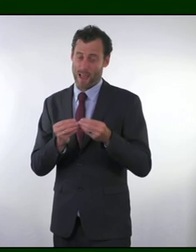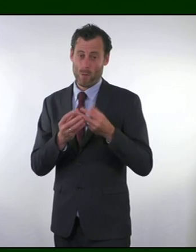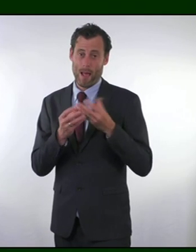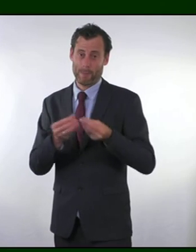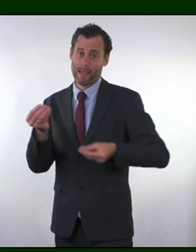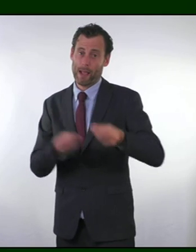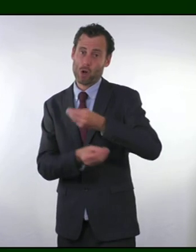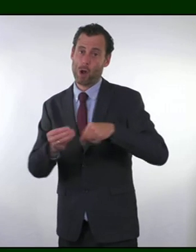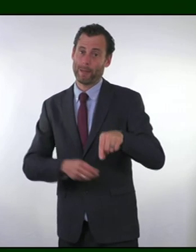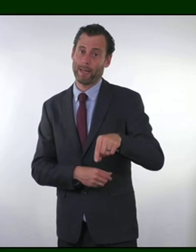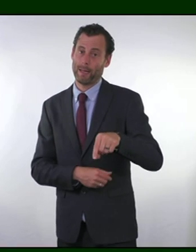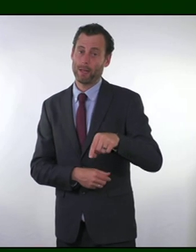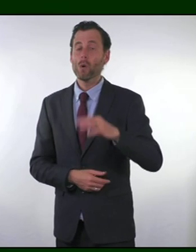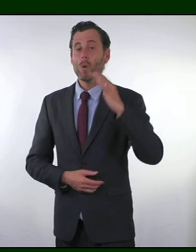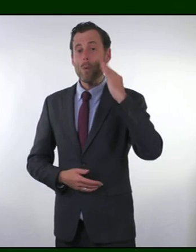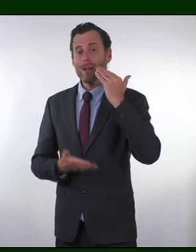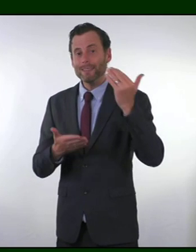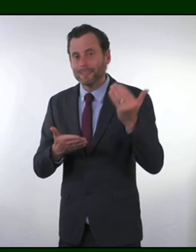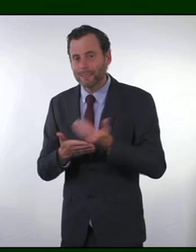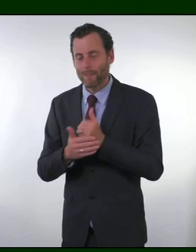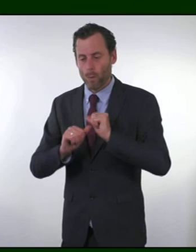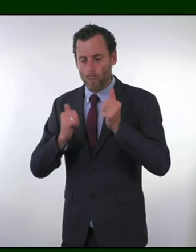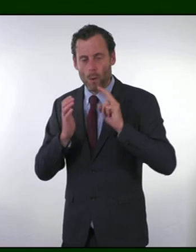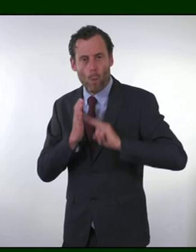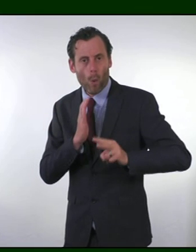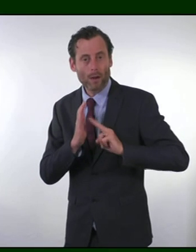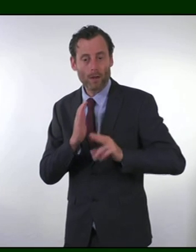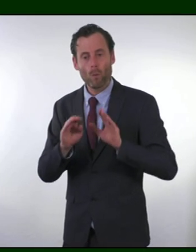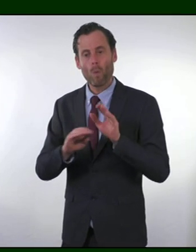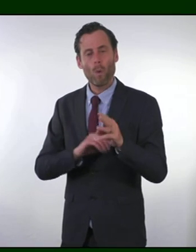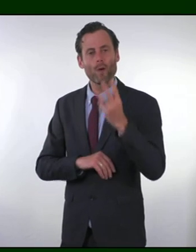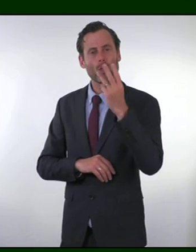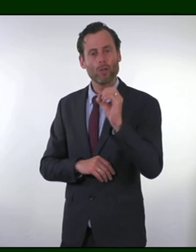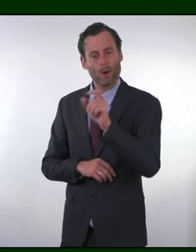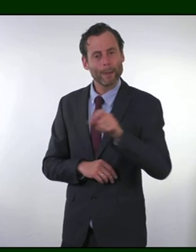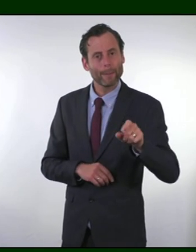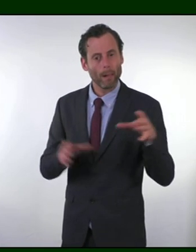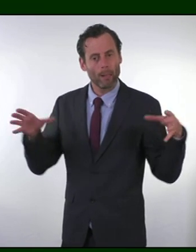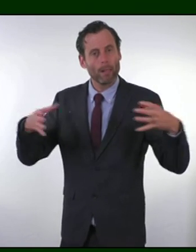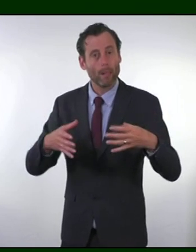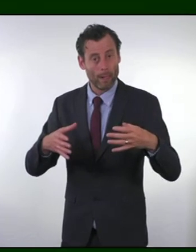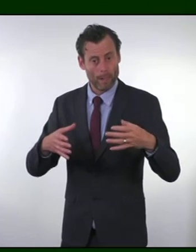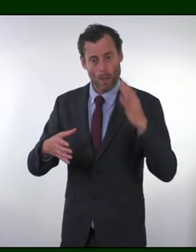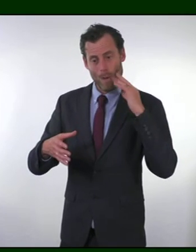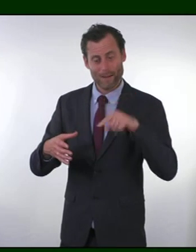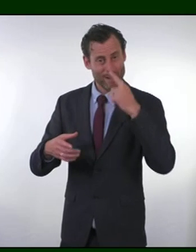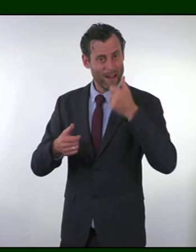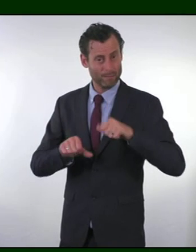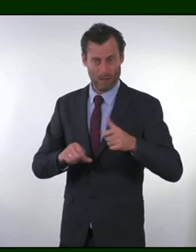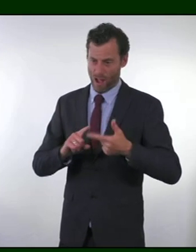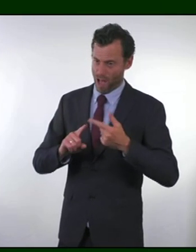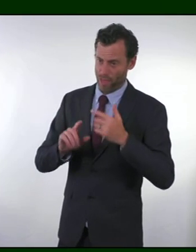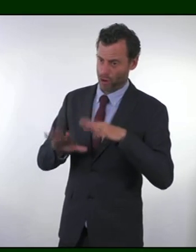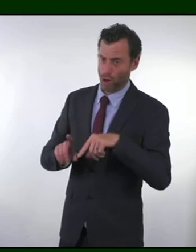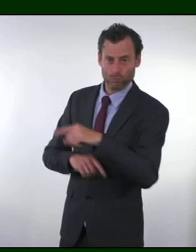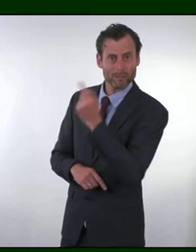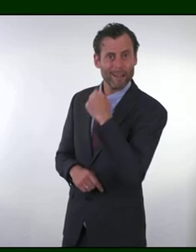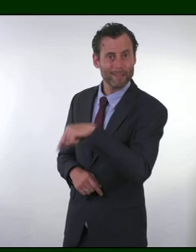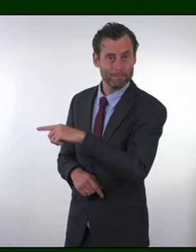When will safe, organised events with more than 30 people attending be permitted, as they are in most other countries?